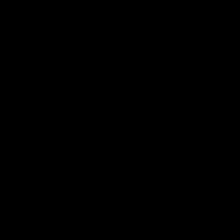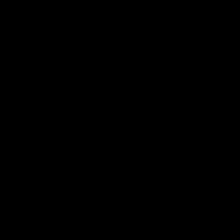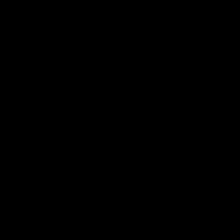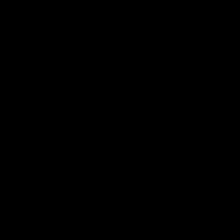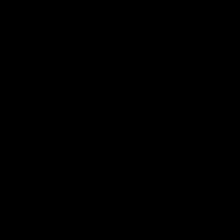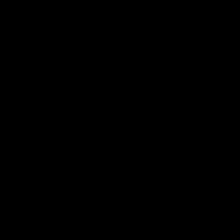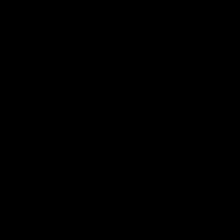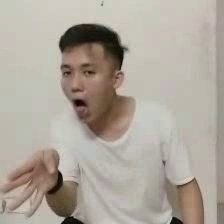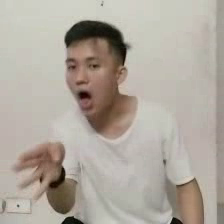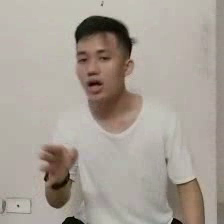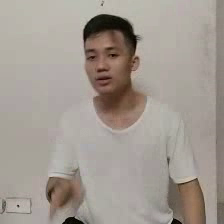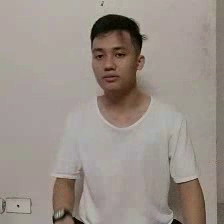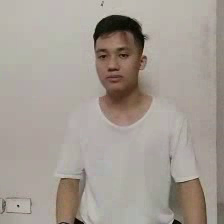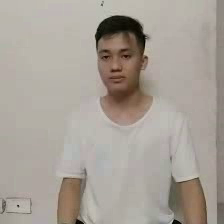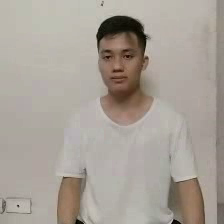Nôn ói